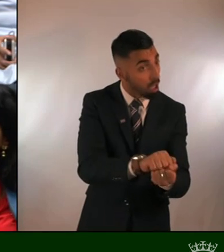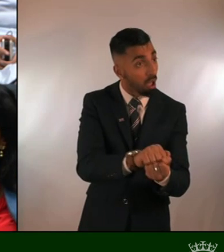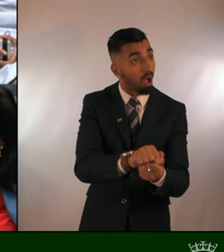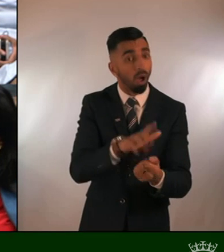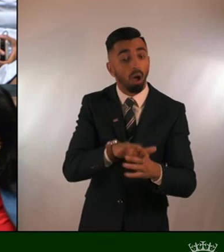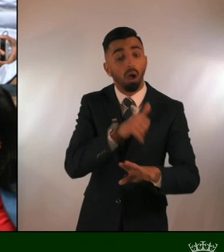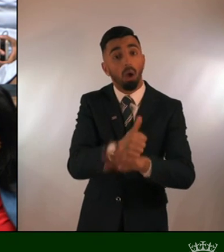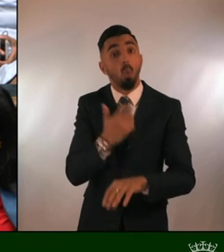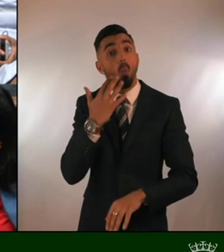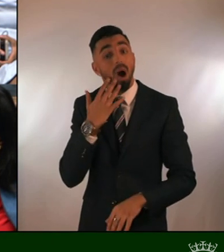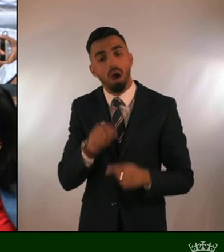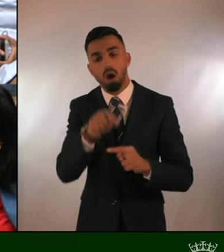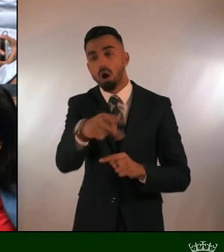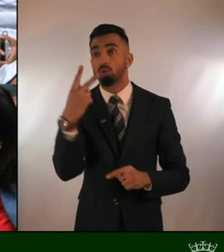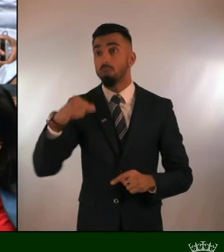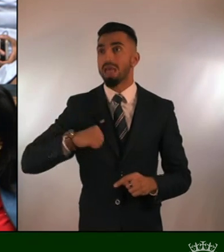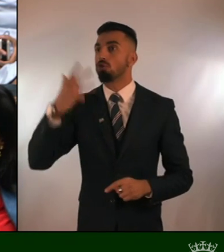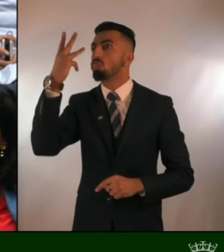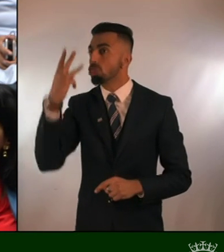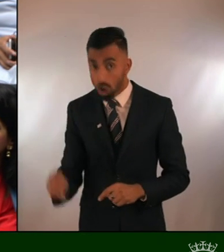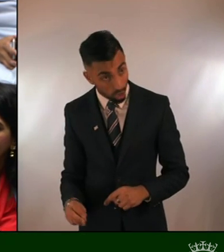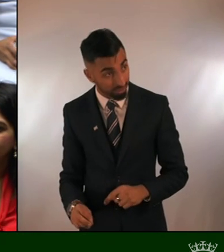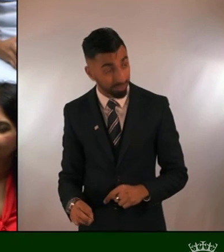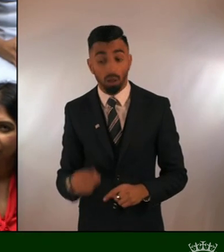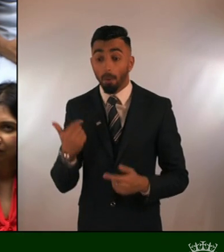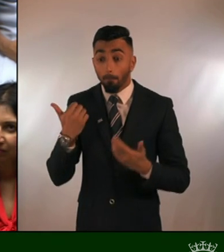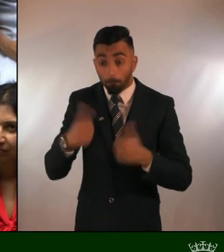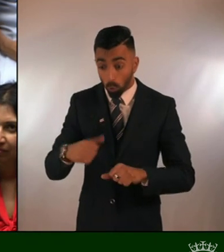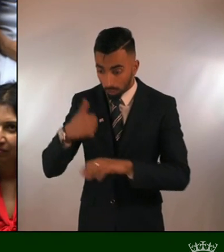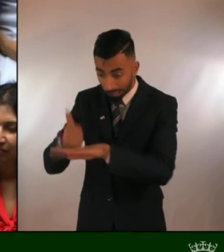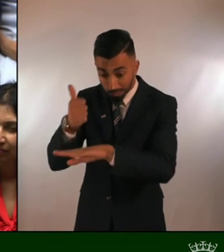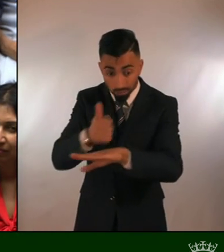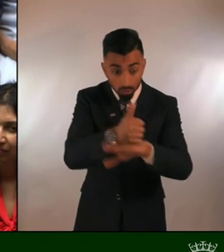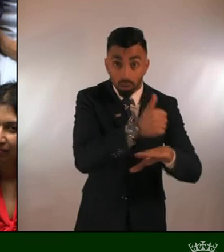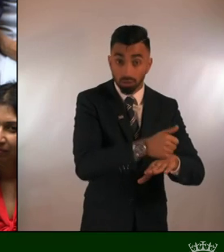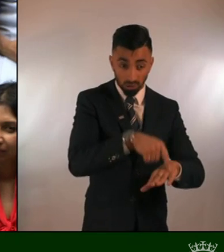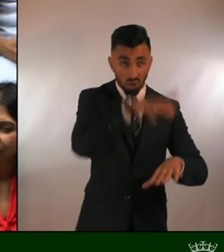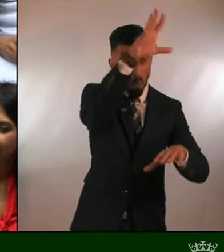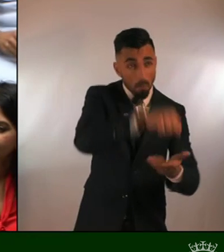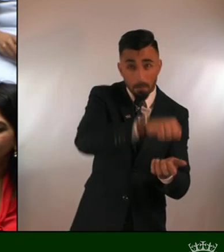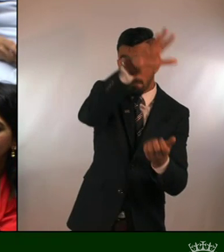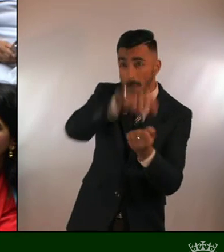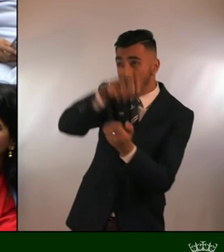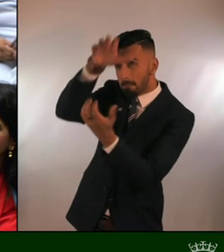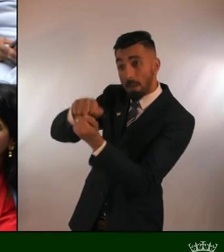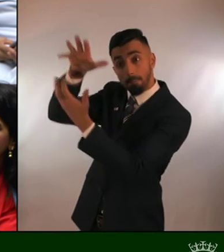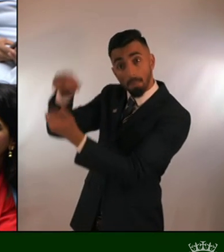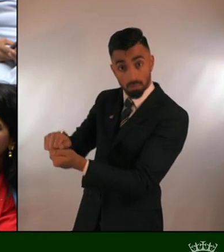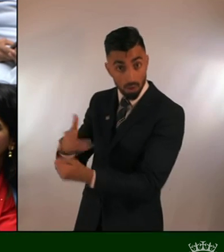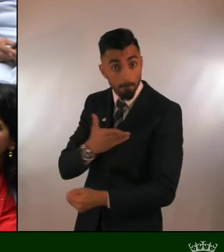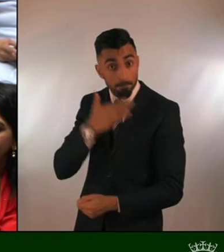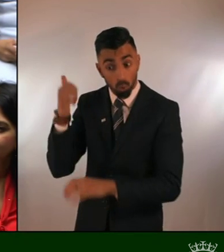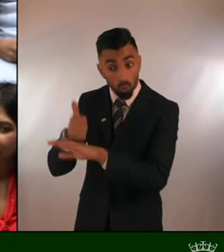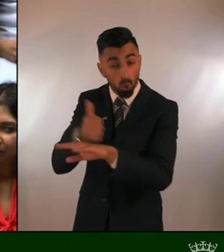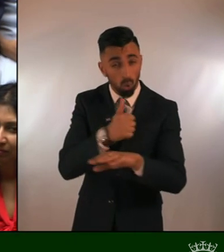Once up and running, these clusters will store millions of tonnes of carbon dioxide that would otherwise be released into the atmosphere.